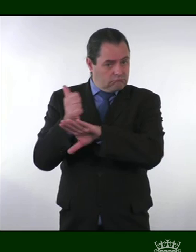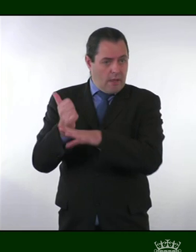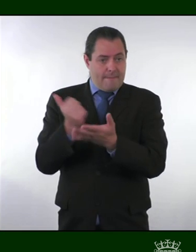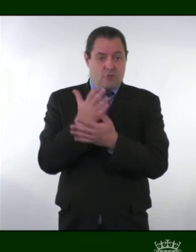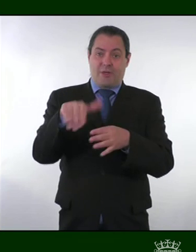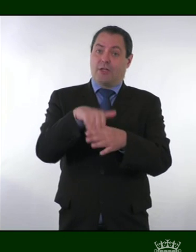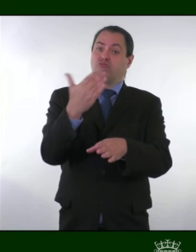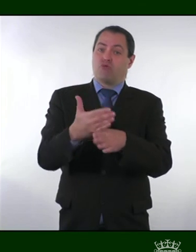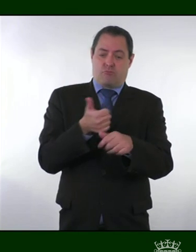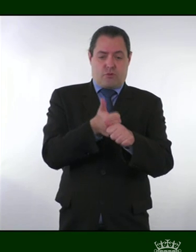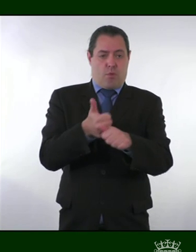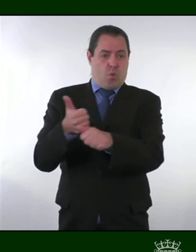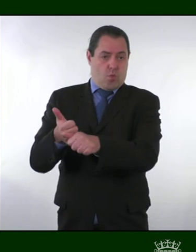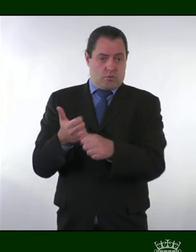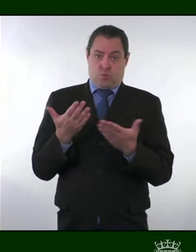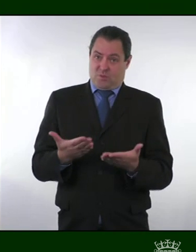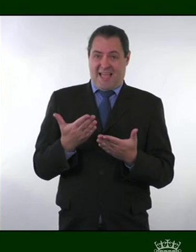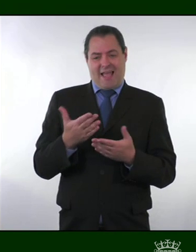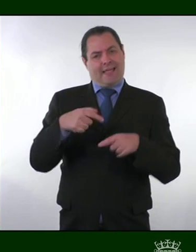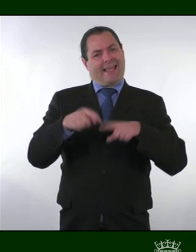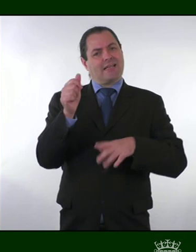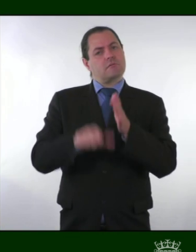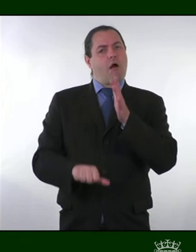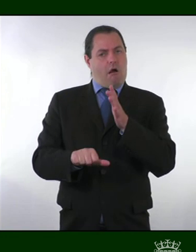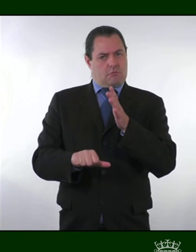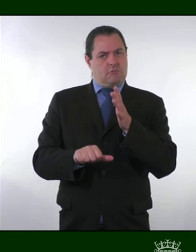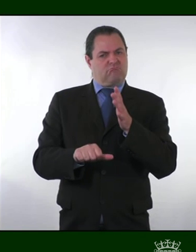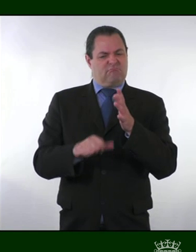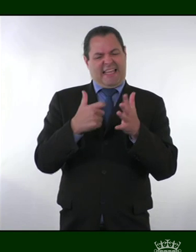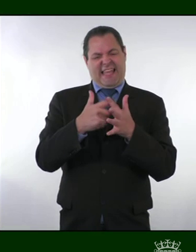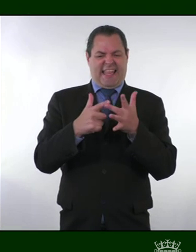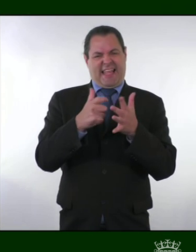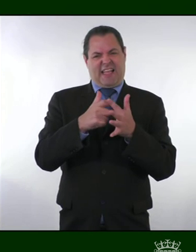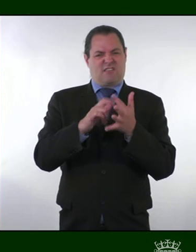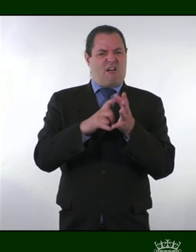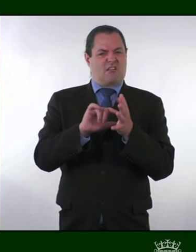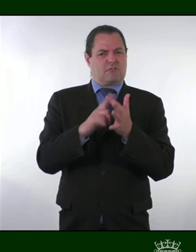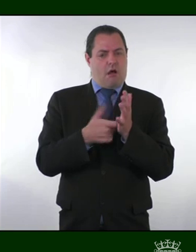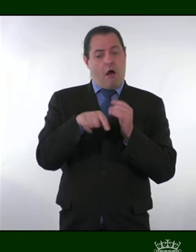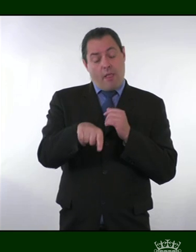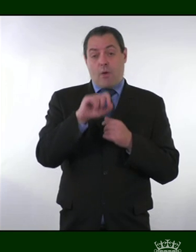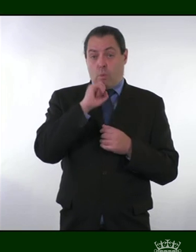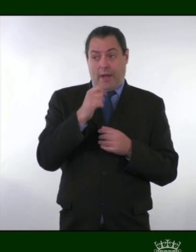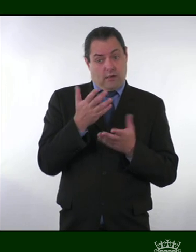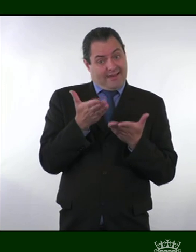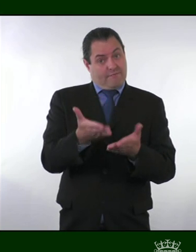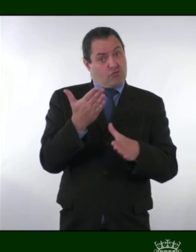Starting today, there is the kick-start scheme to help young people to get the jobs that they need.